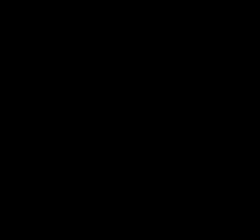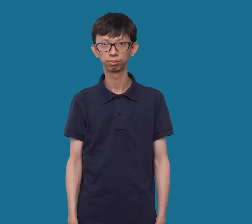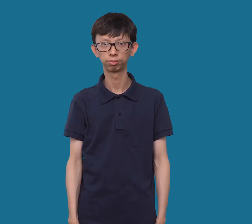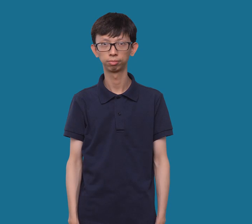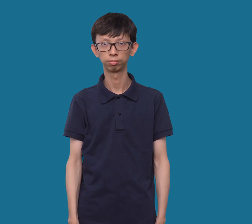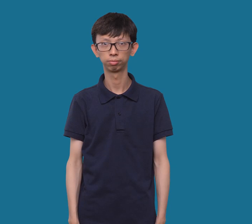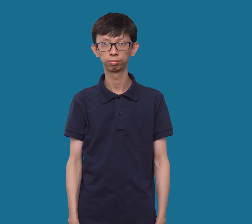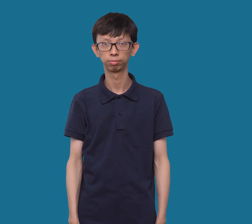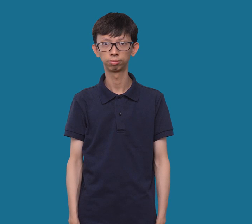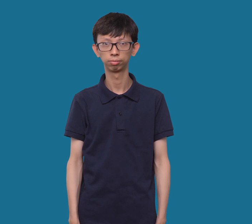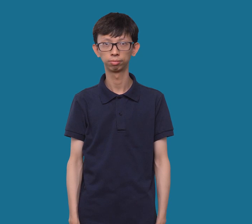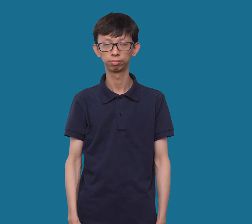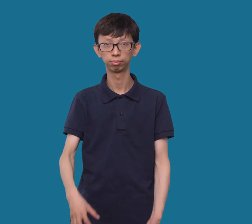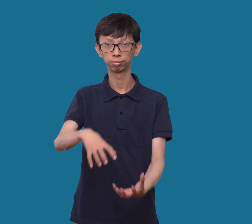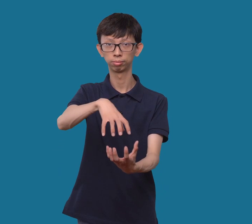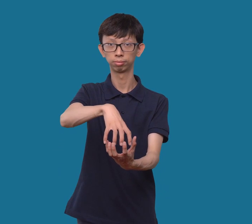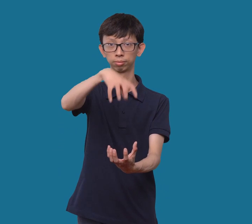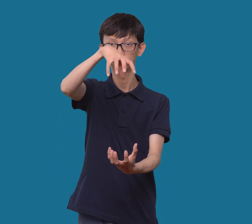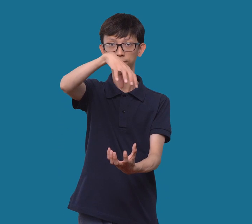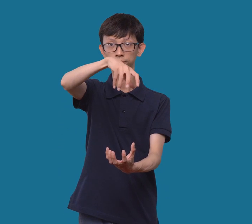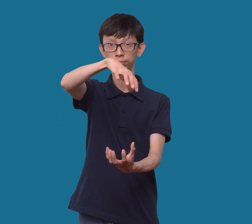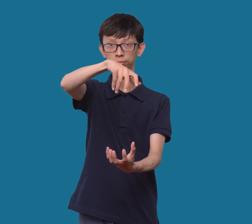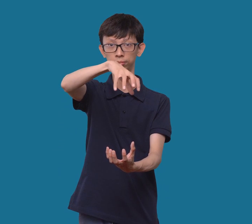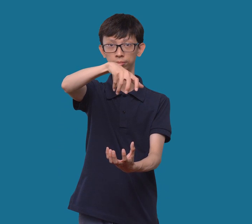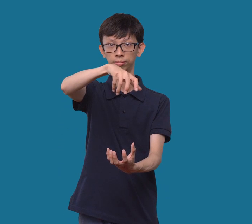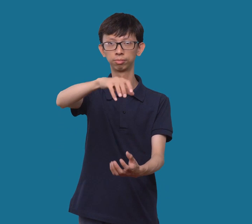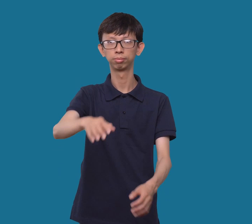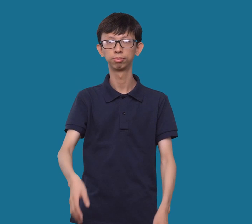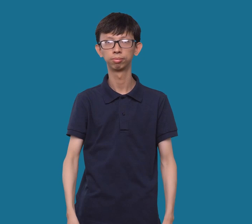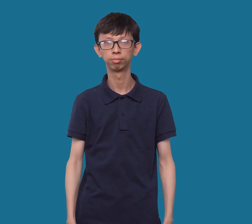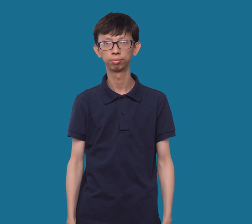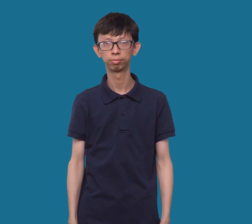phích nước